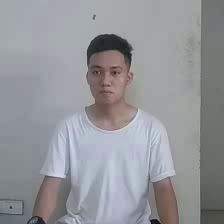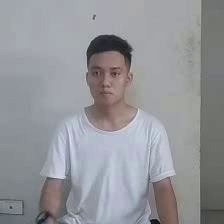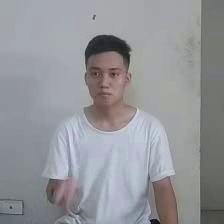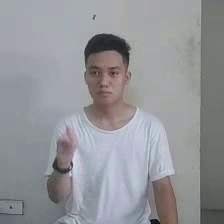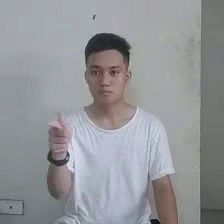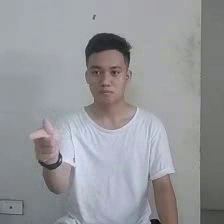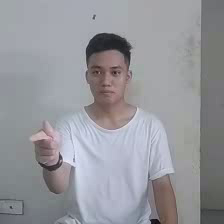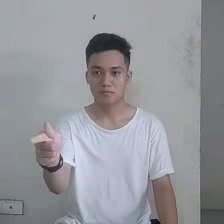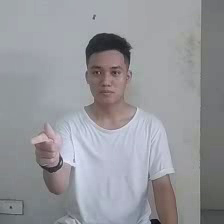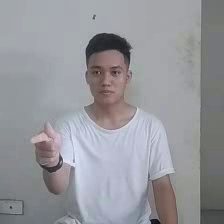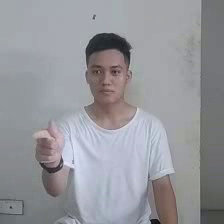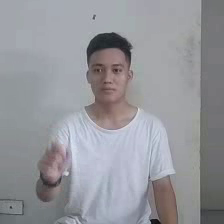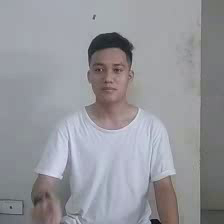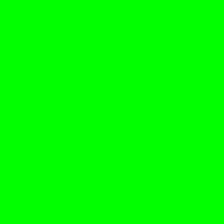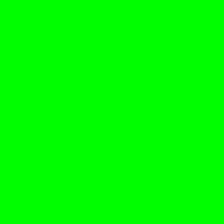Ghét